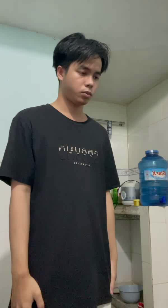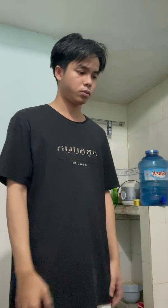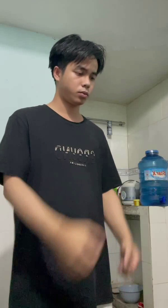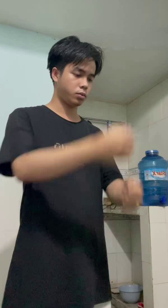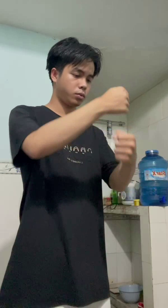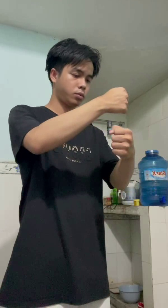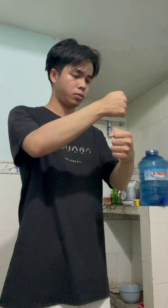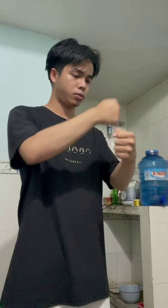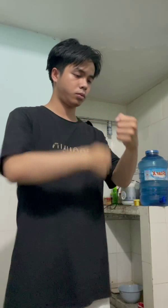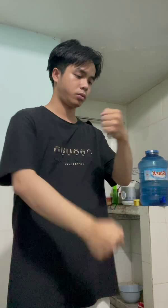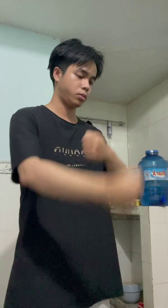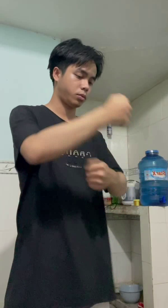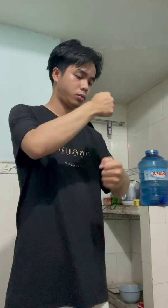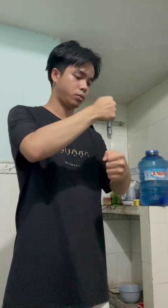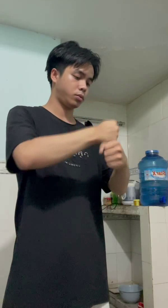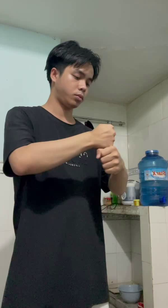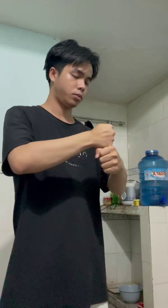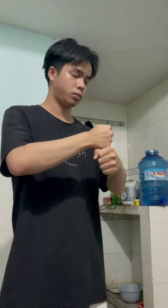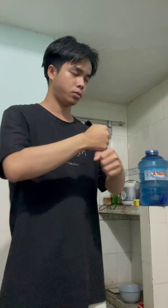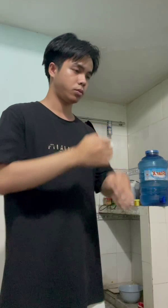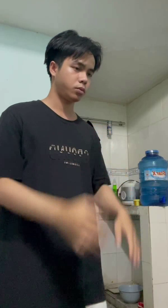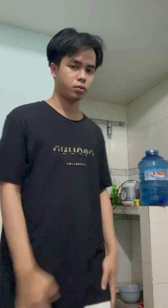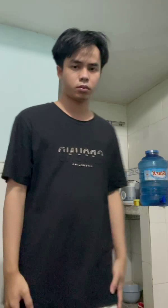nam